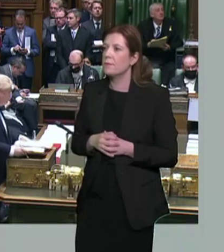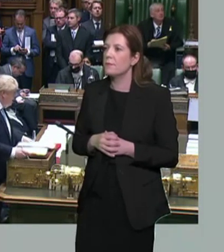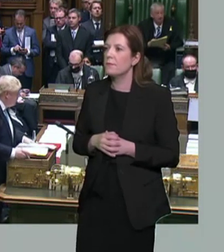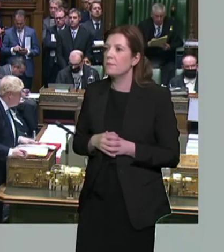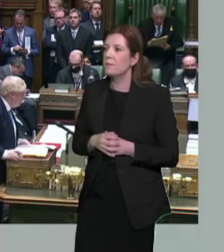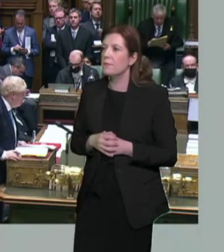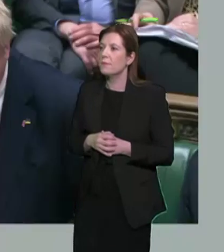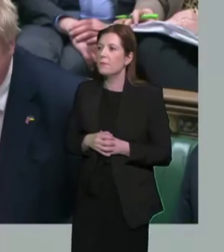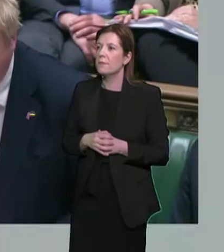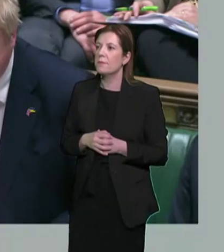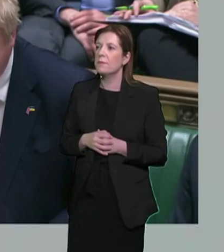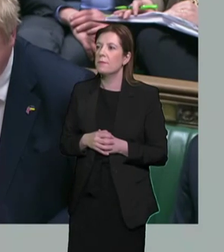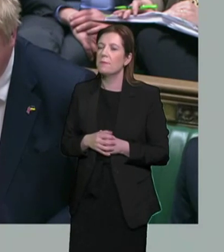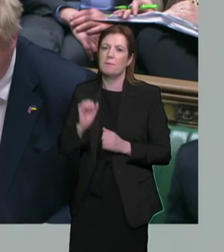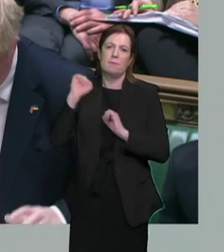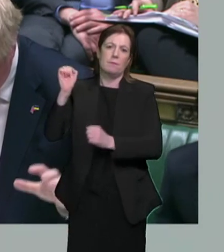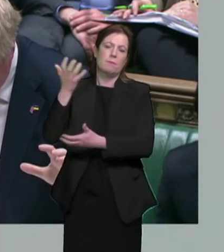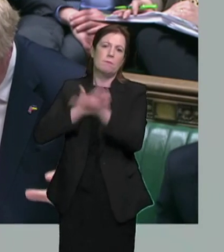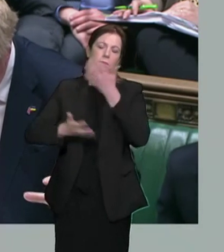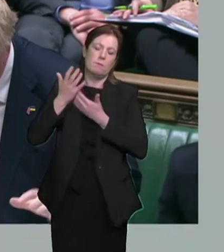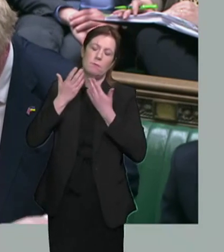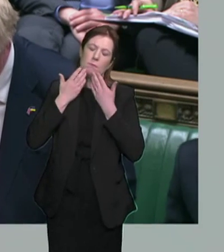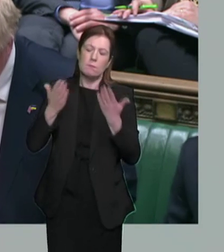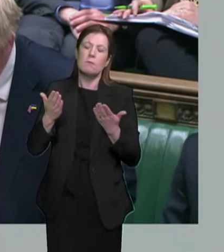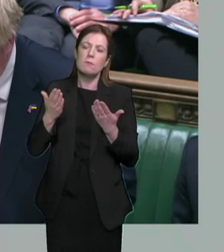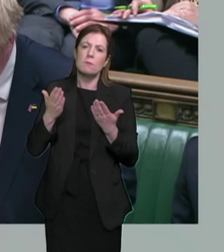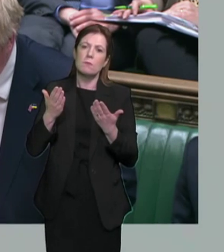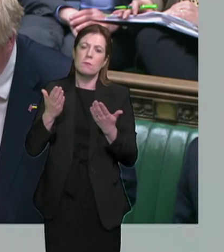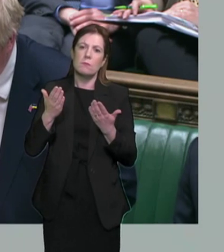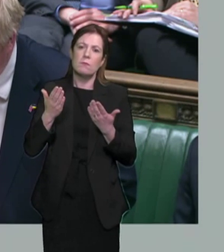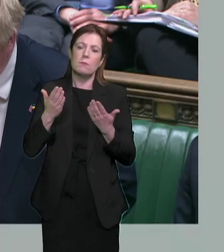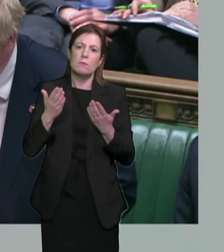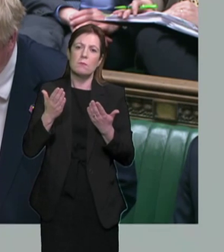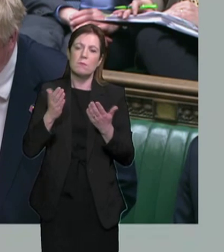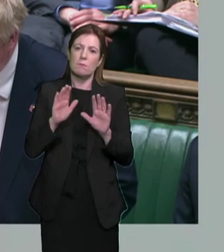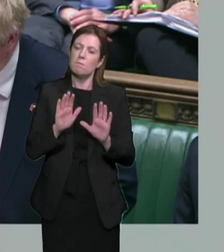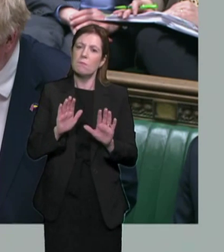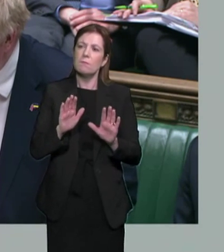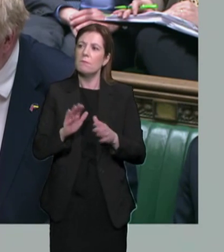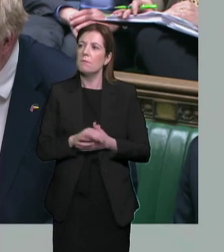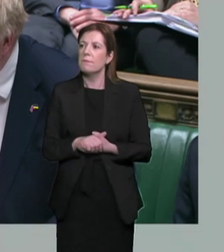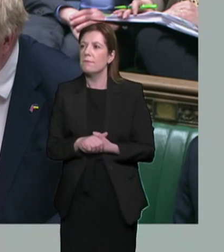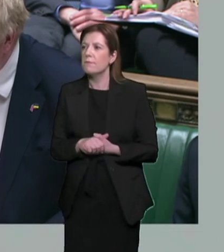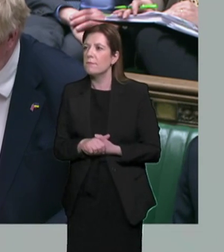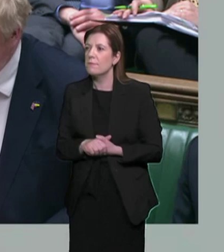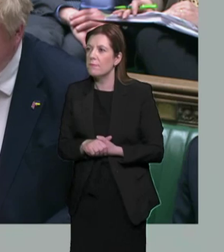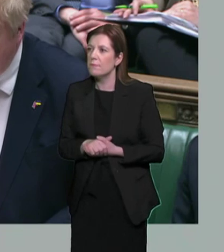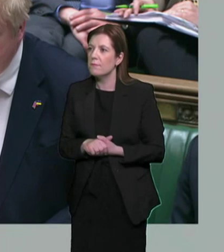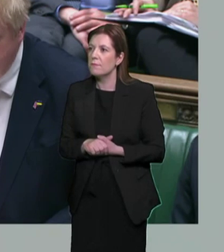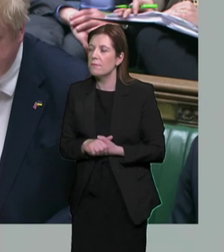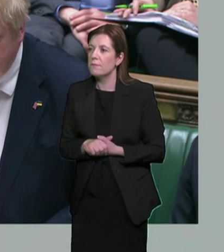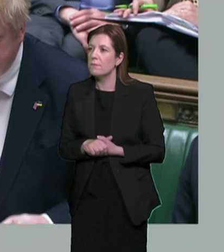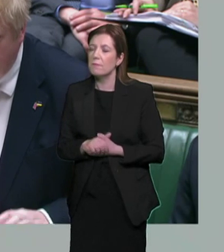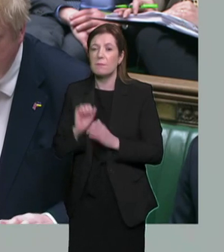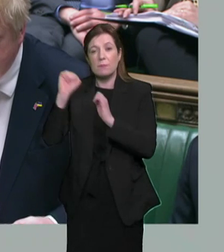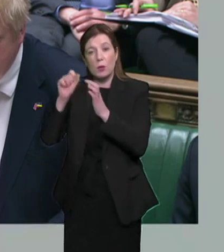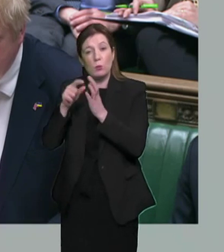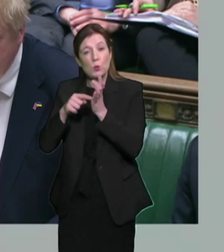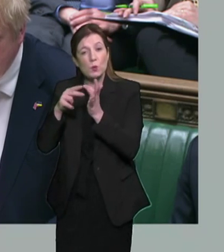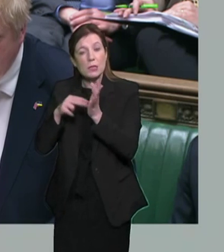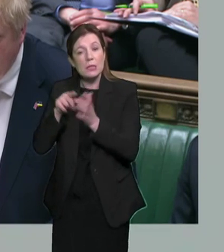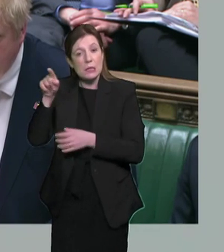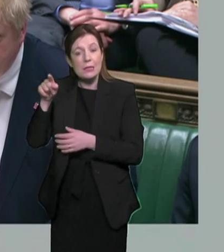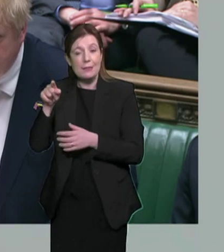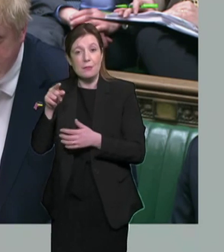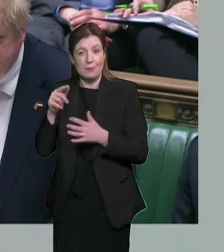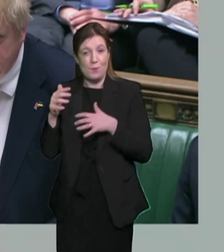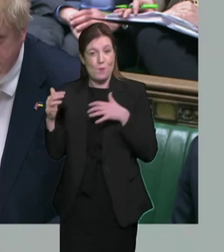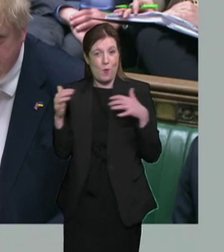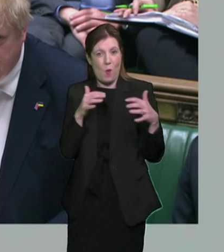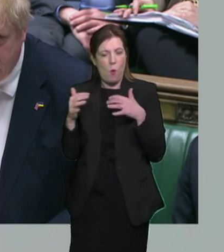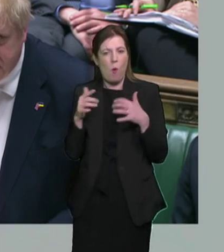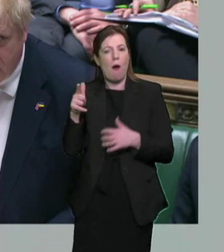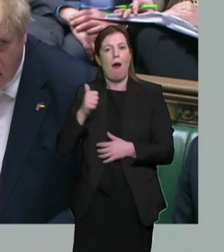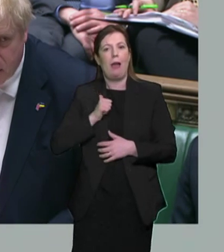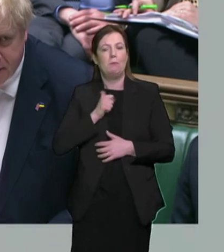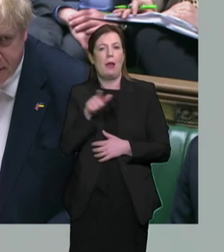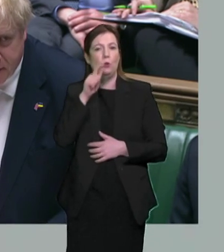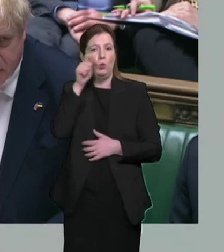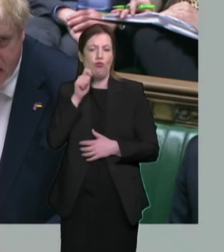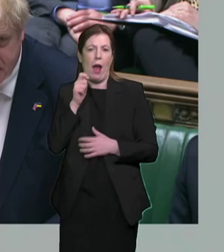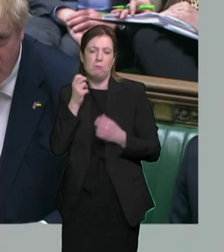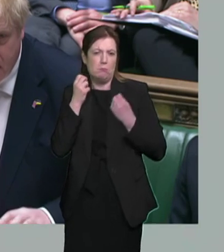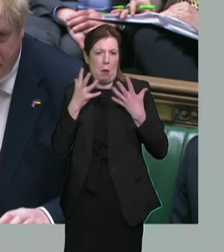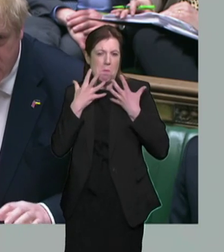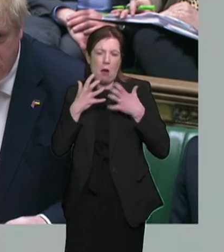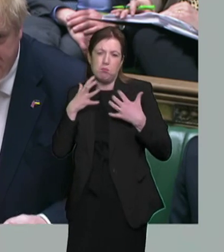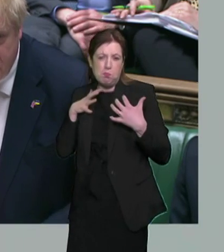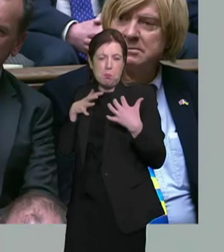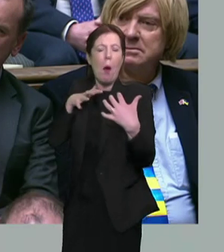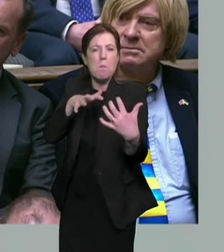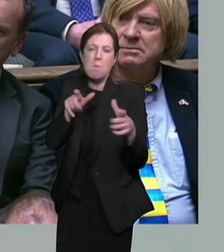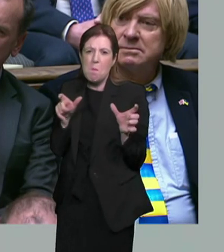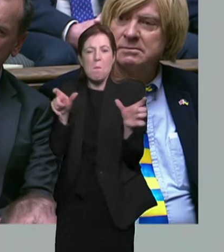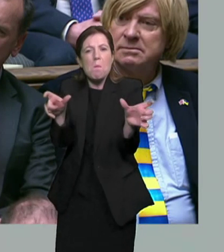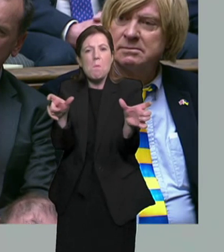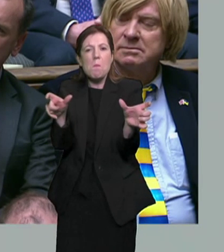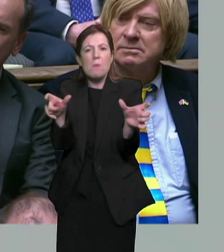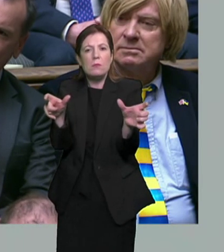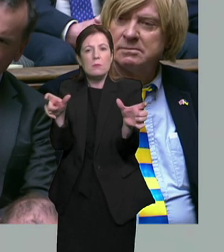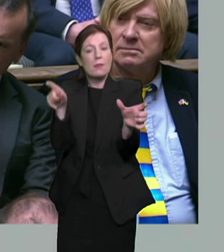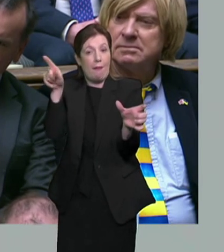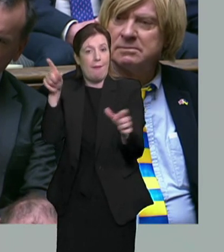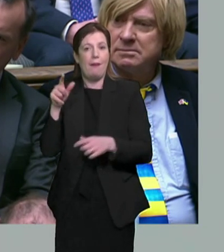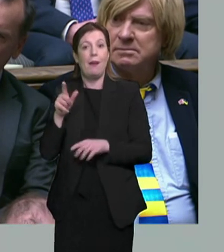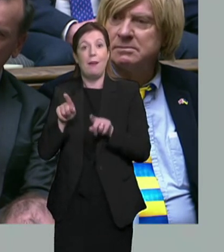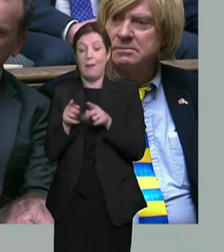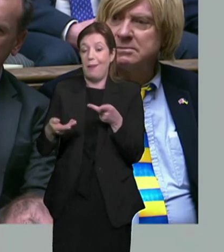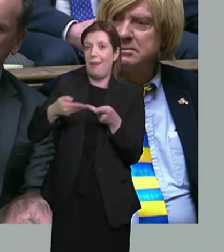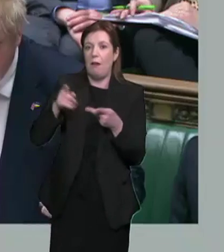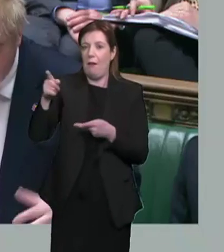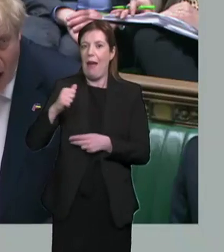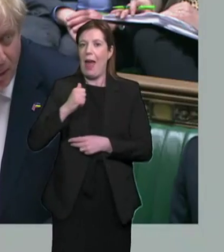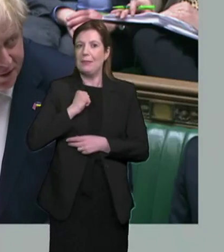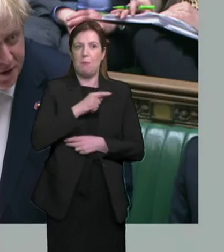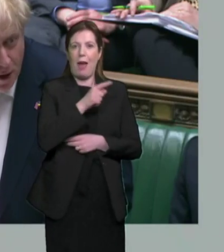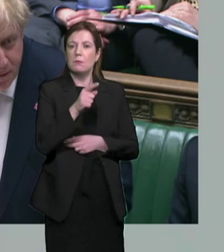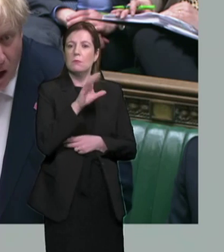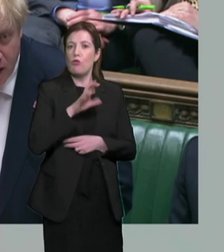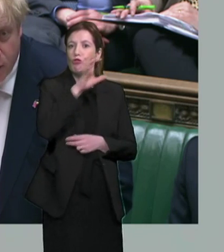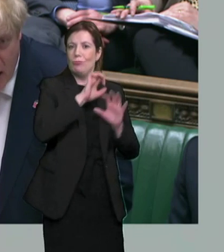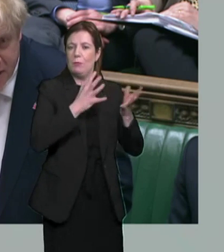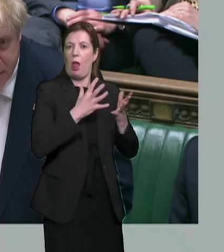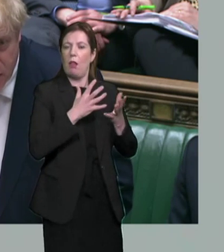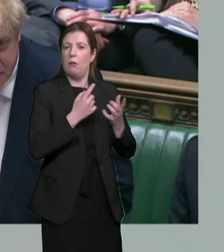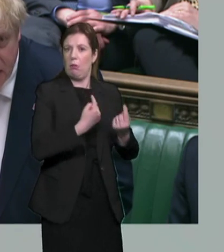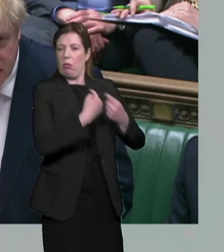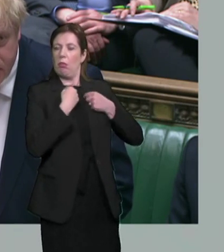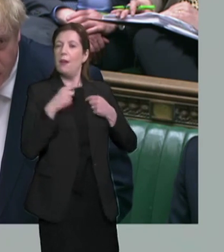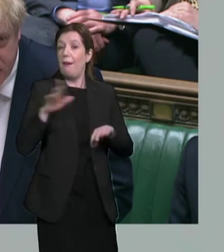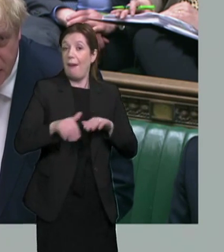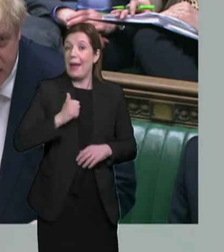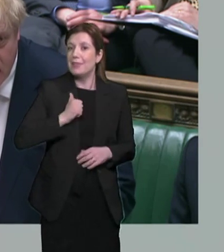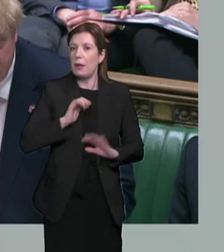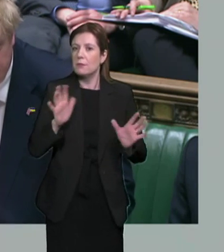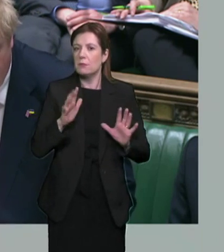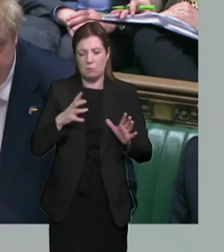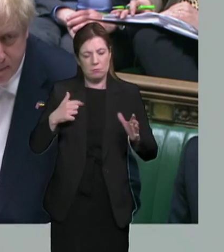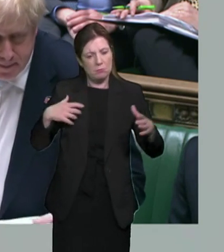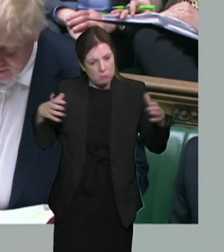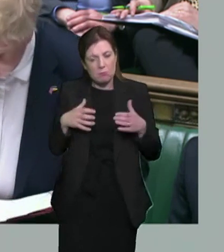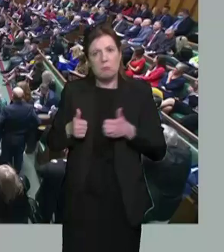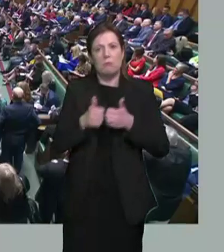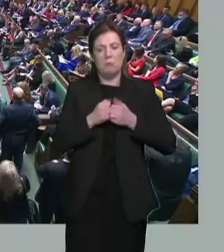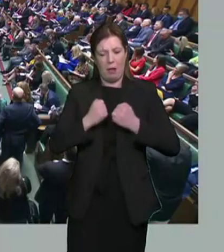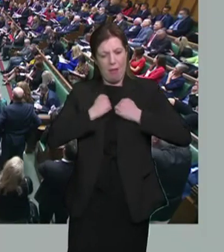I thank my right honourable Friend very much for what he has said. One of the most important things that has confounded Vladimir Putin has not only been the heroic resistance of the Ukrainians but the unity of the rest of the world and, I must say, so far, the relative unity—the important unity—of this House.